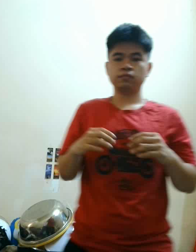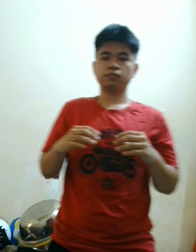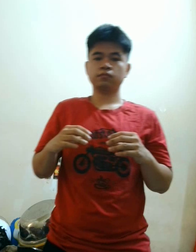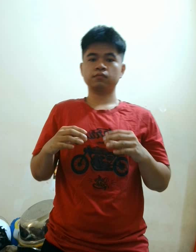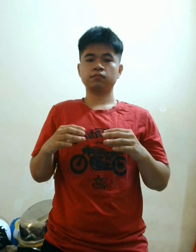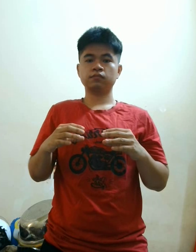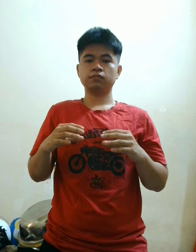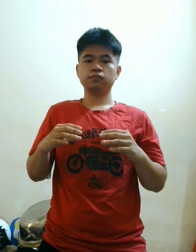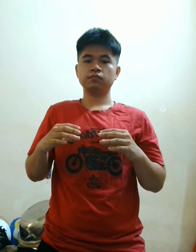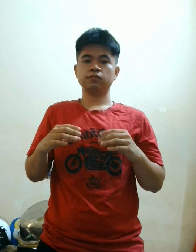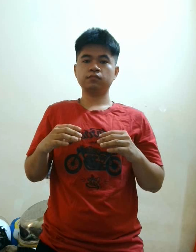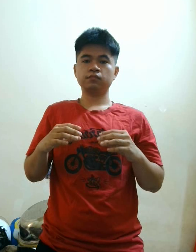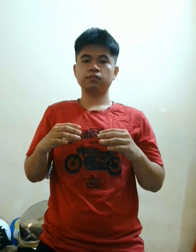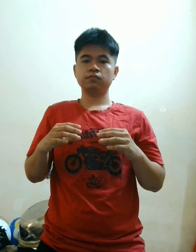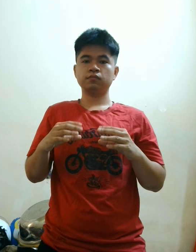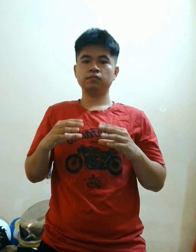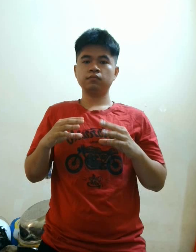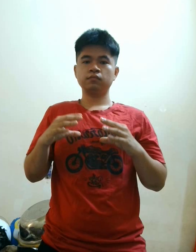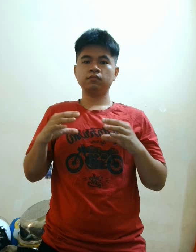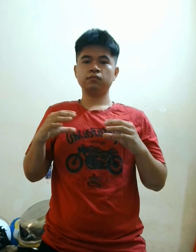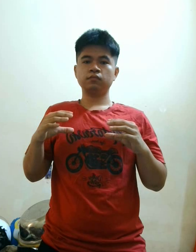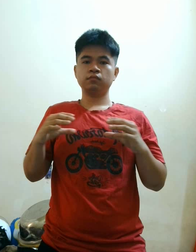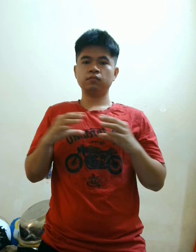nhieu